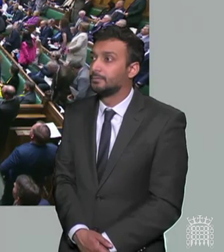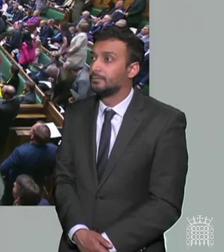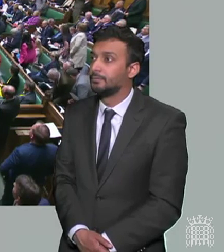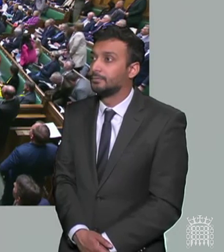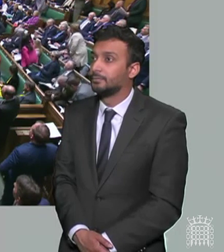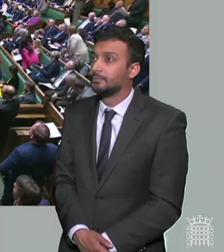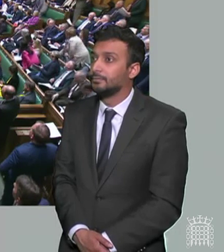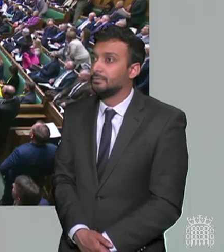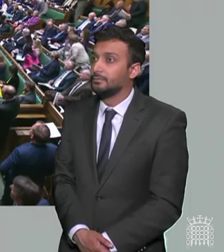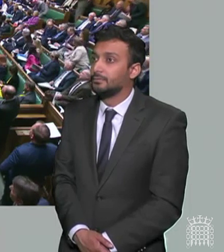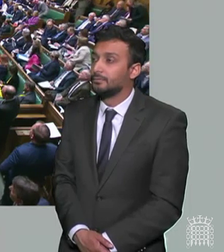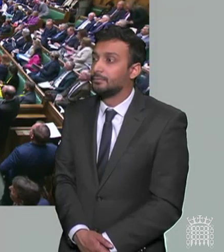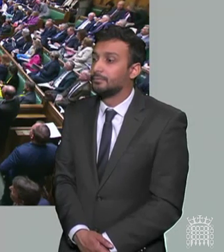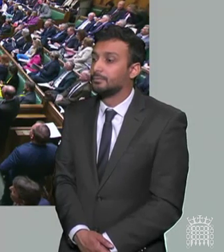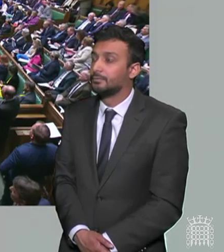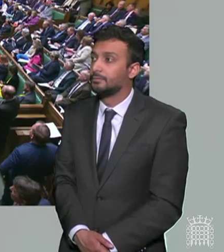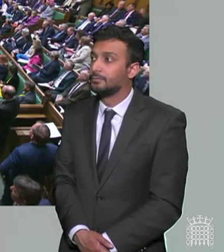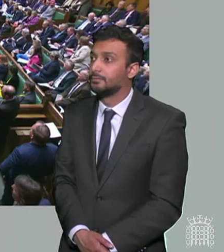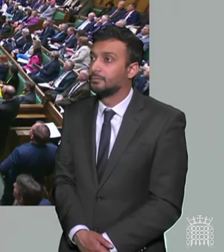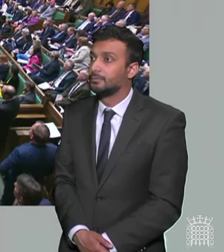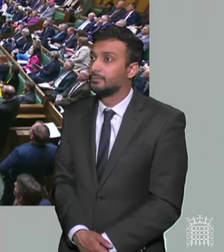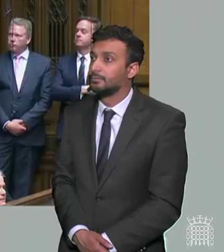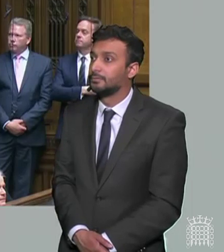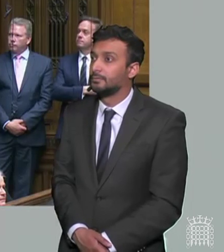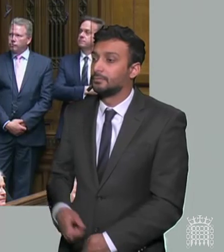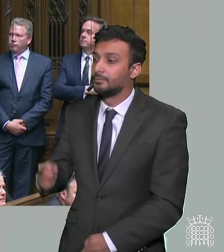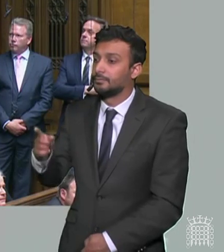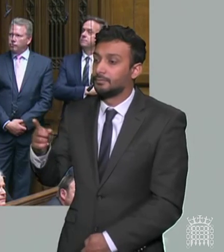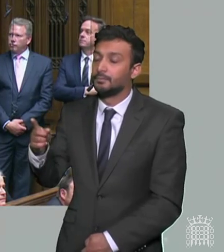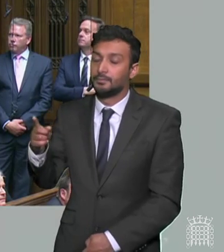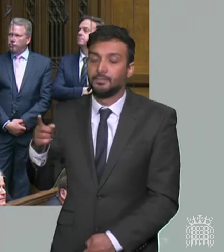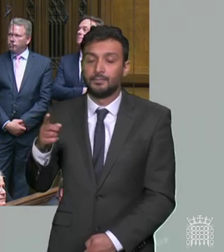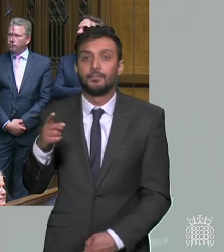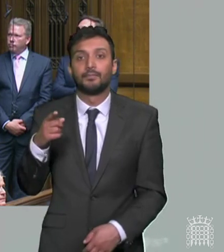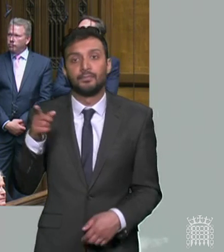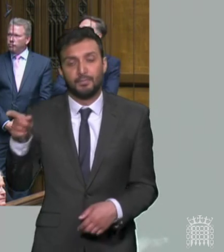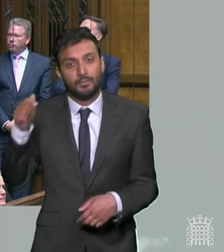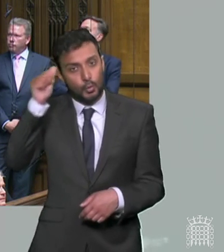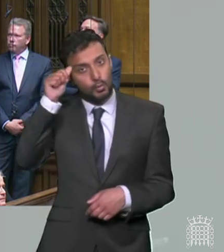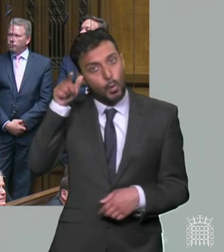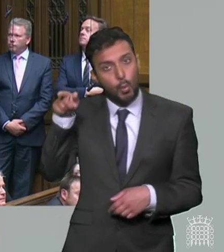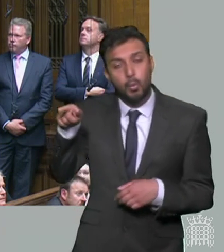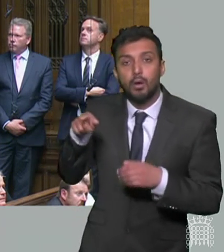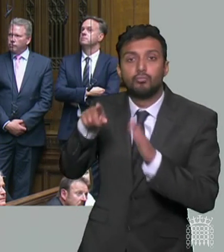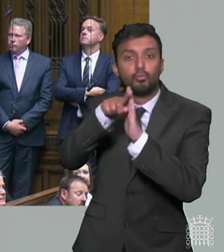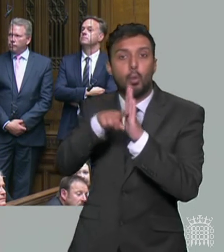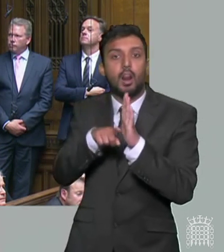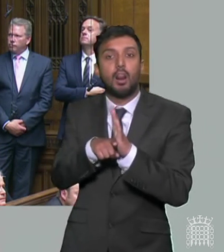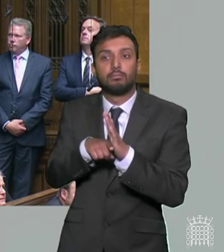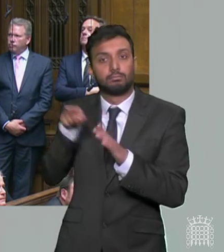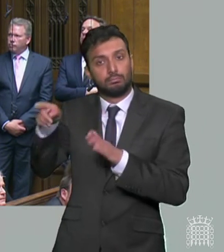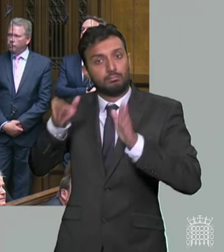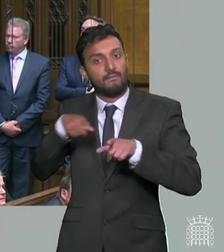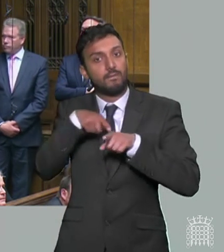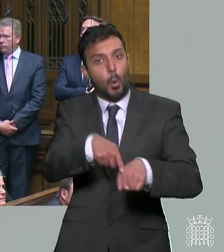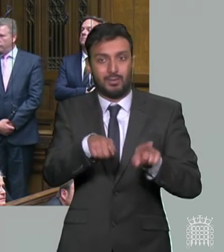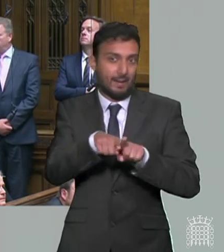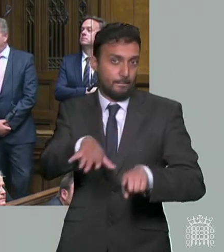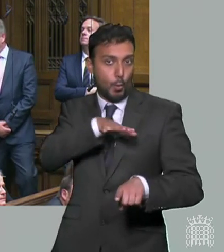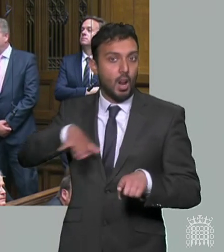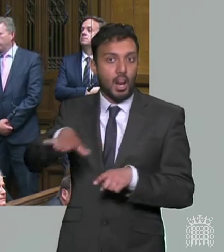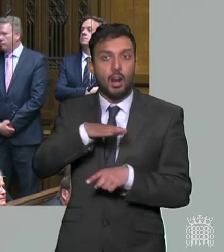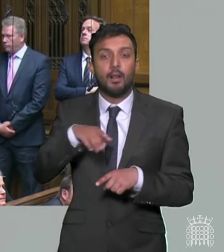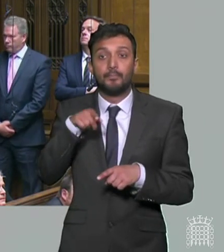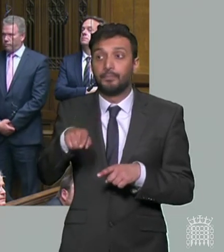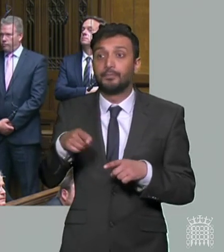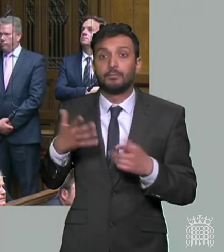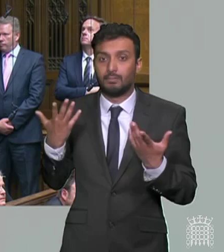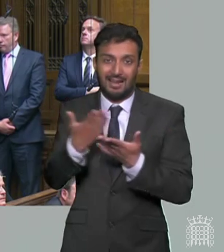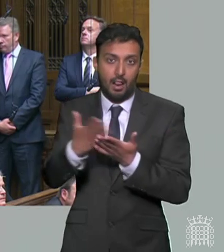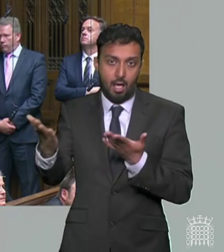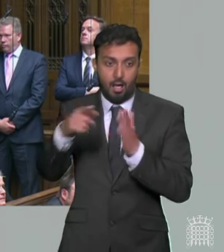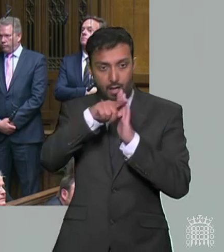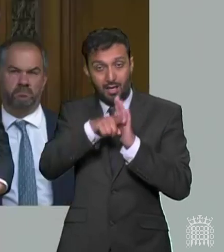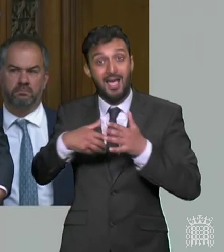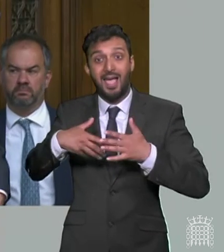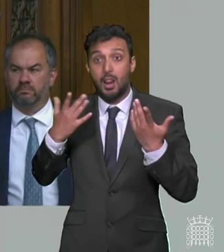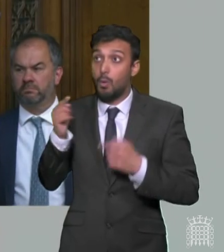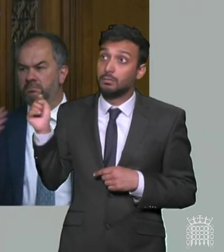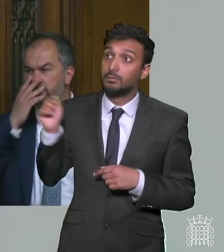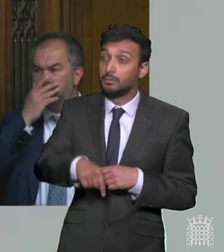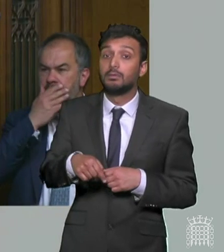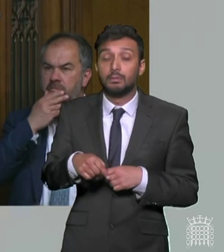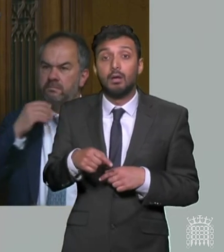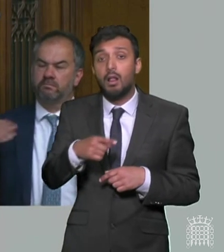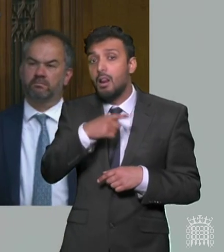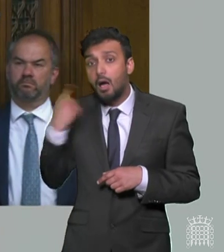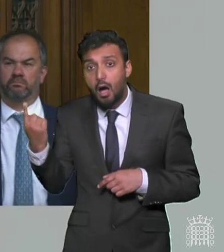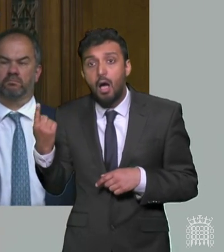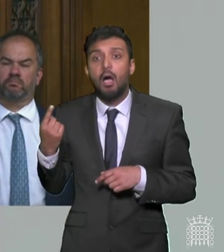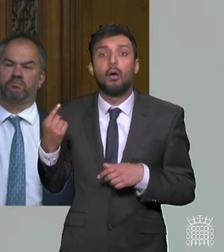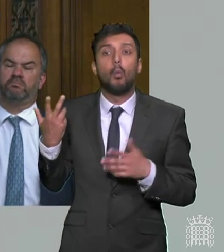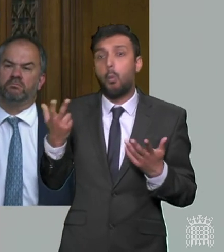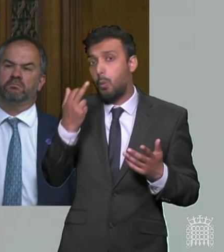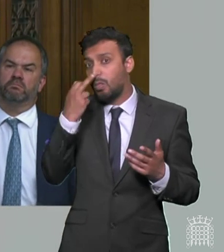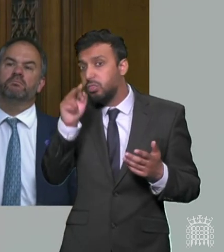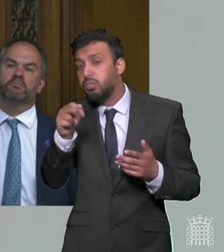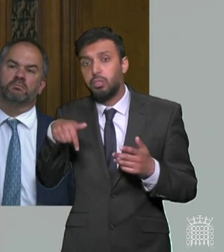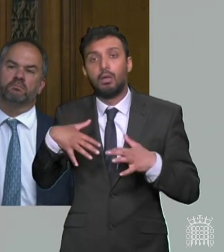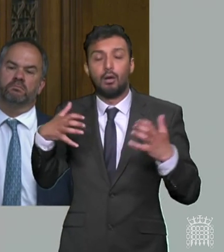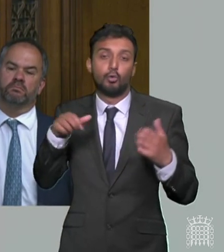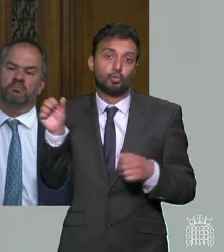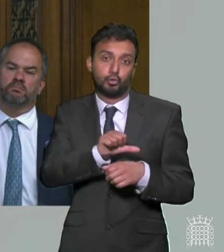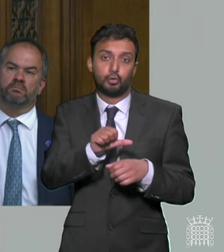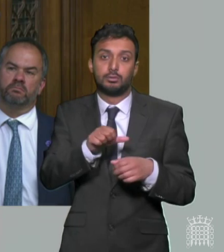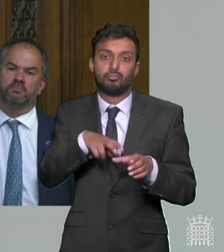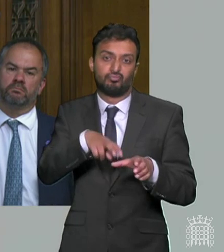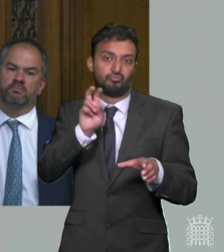My right honourable Friend well knows that the rules apply to him as much as to all of us, and the rules of this House make clear that anyone who comes here and deliberately lies and misleads the House should leave their position, resign or apologise.